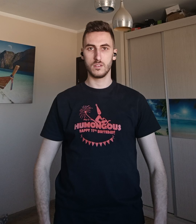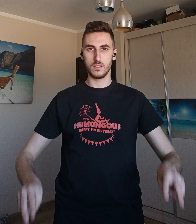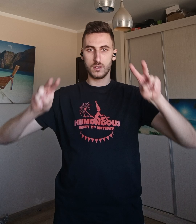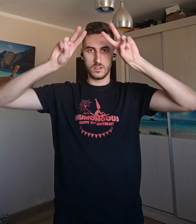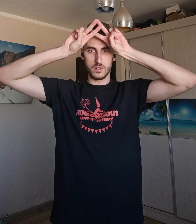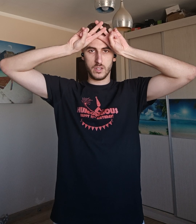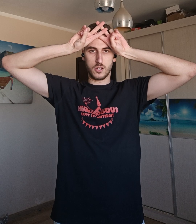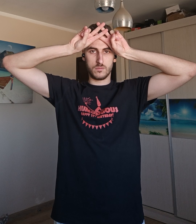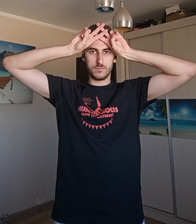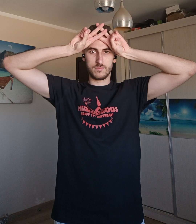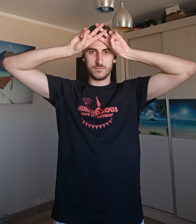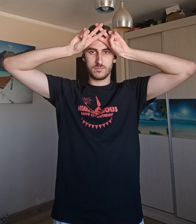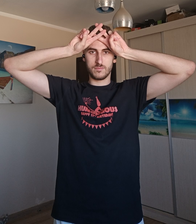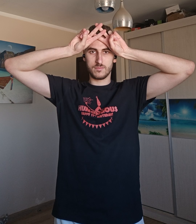אחות מקצוע